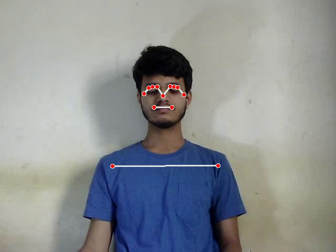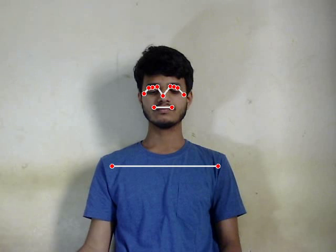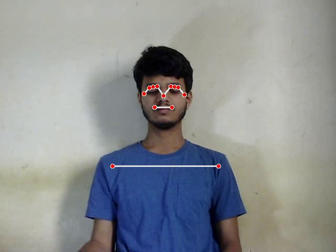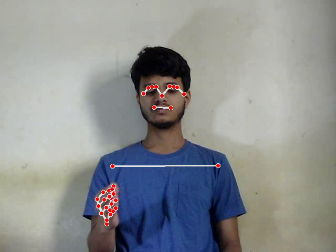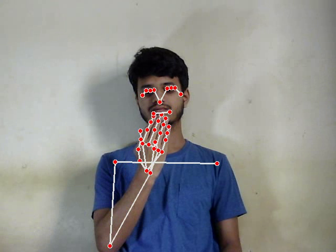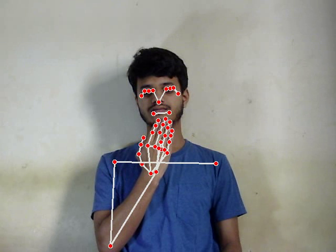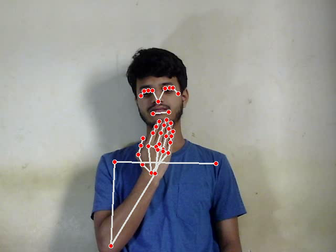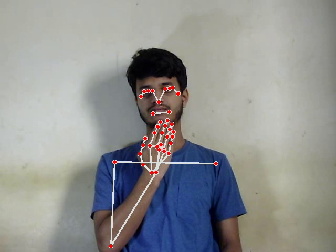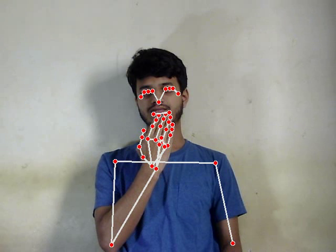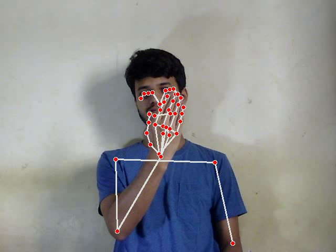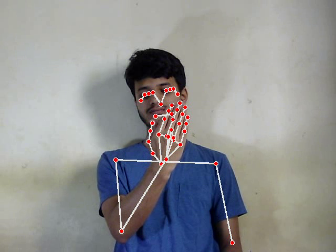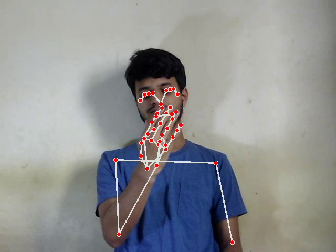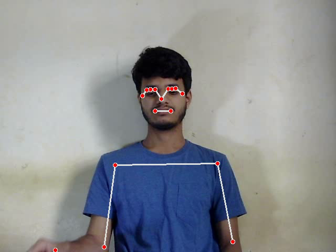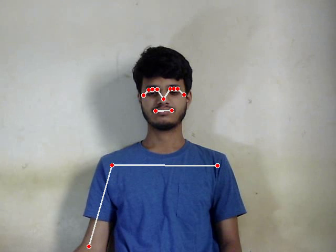thank you